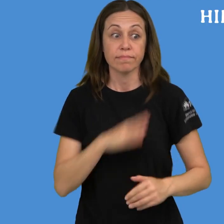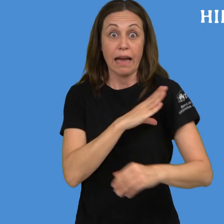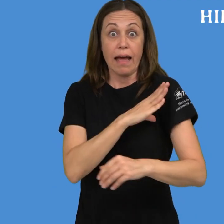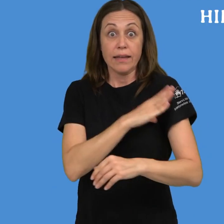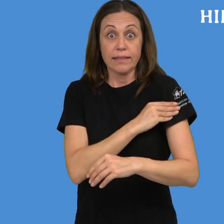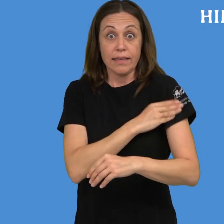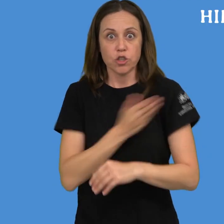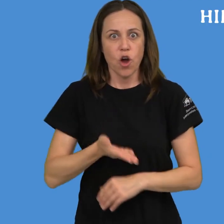tensión